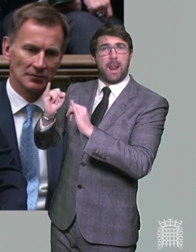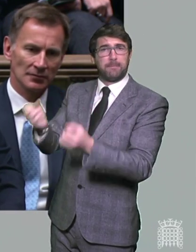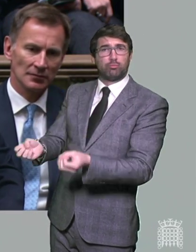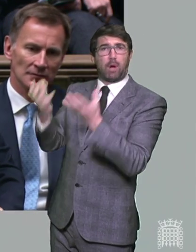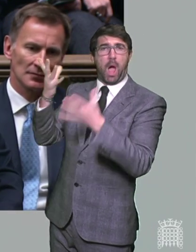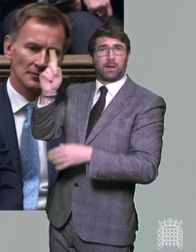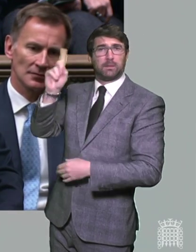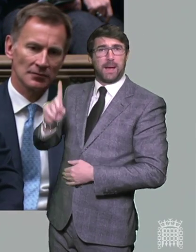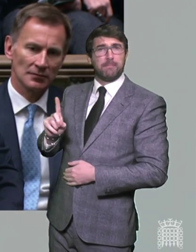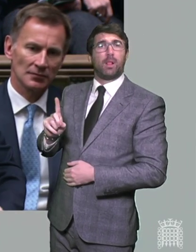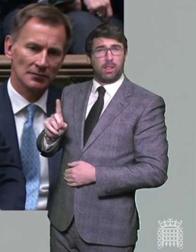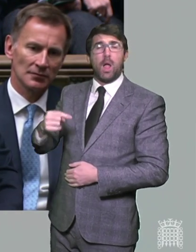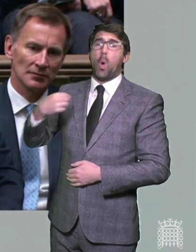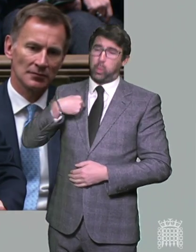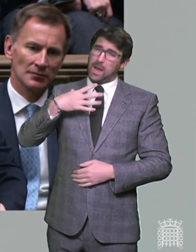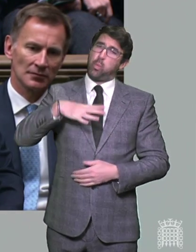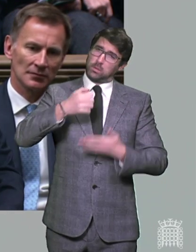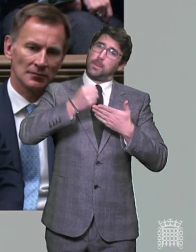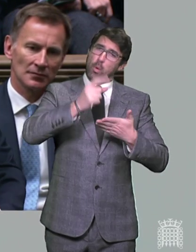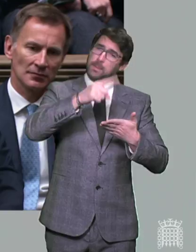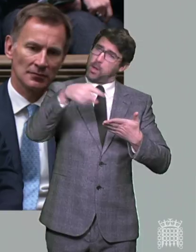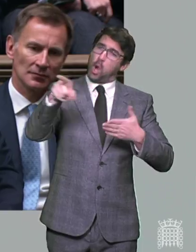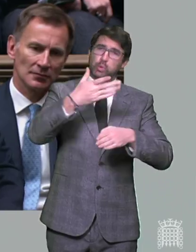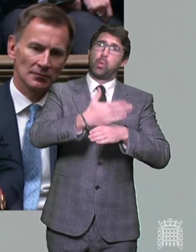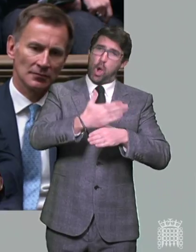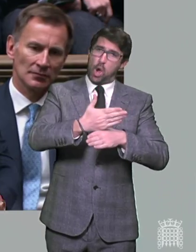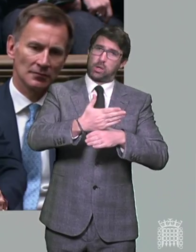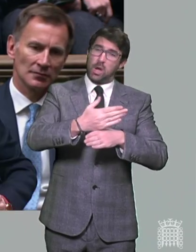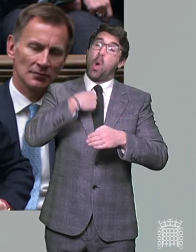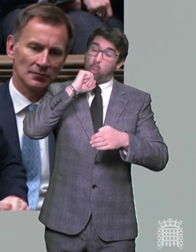We will legislate to make sure that we keep our railways open.